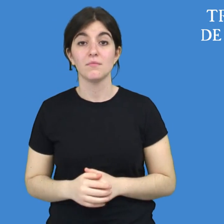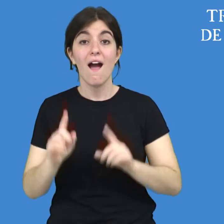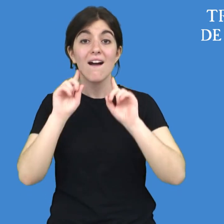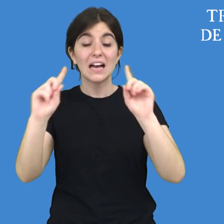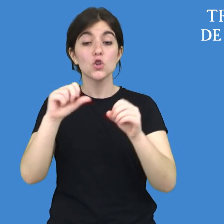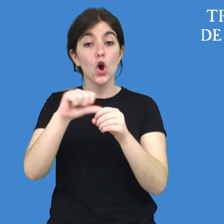caso